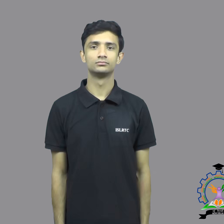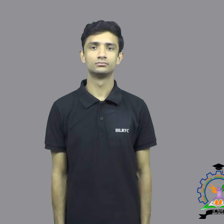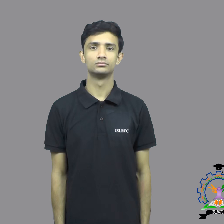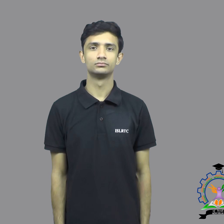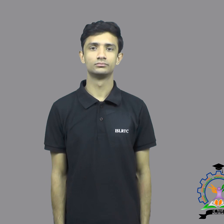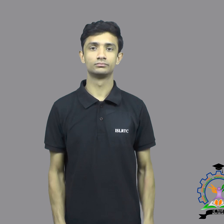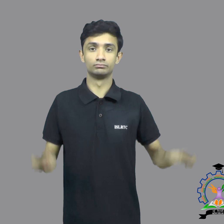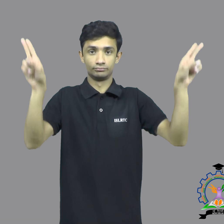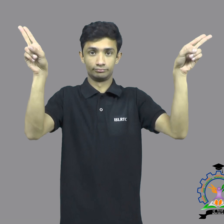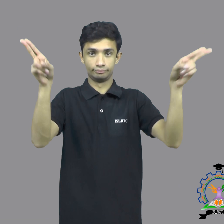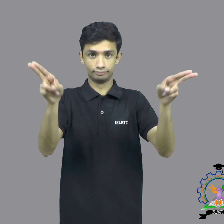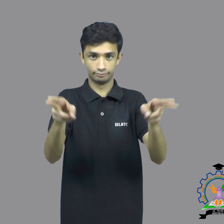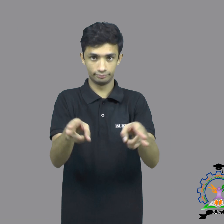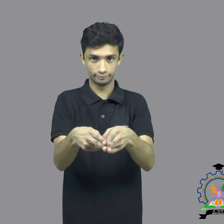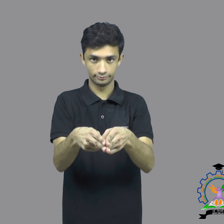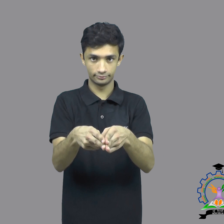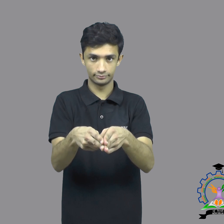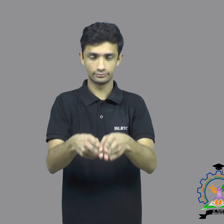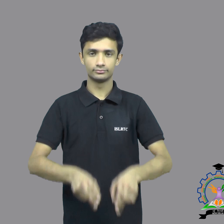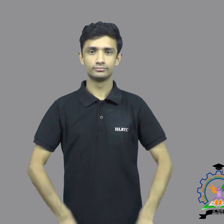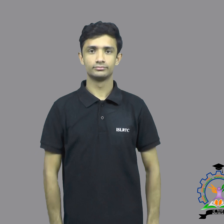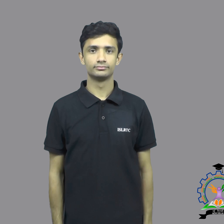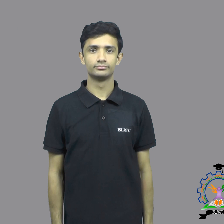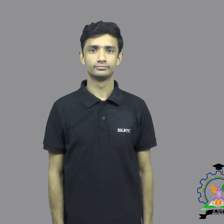Extinct